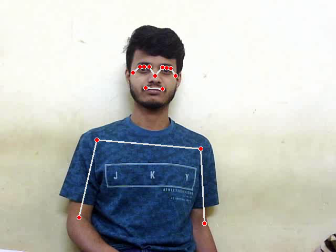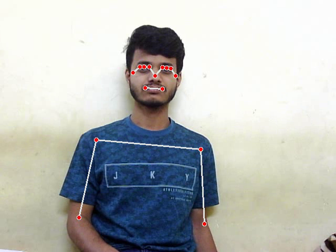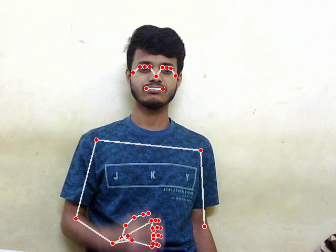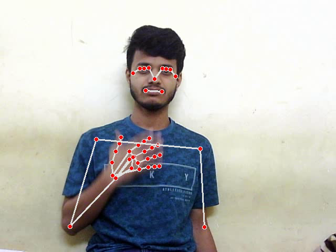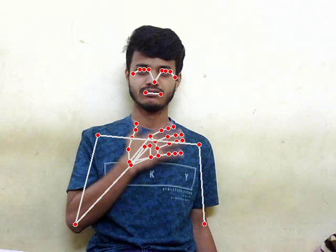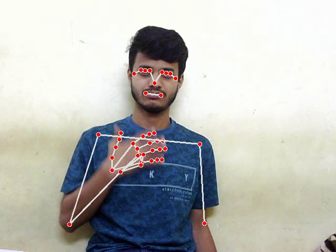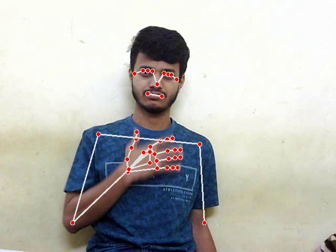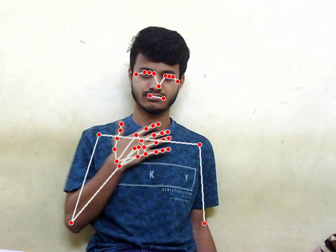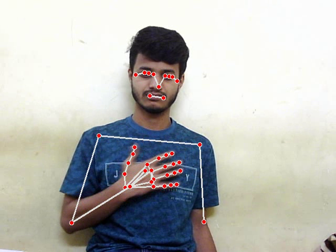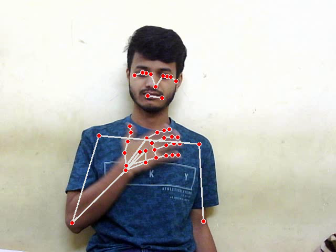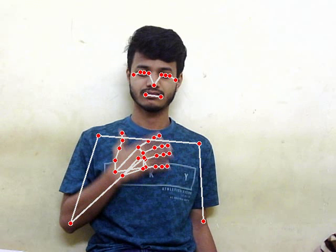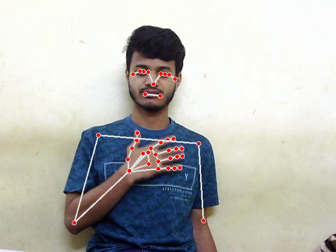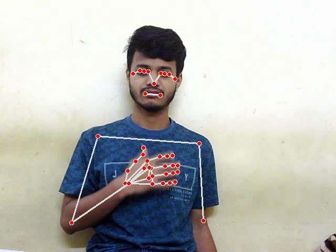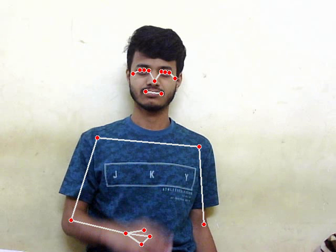please